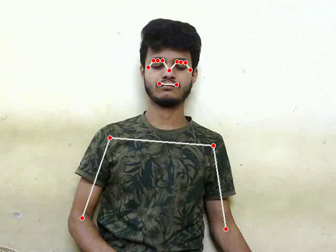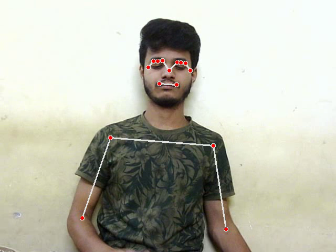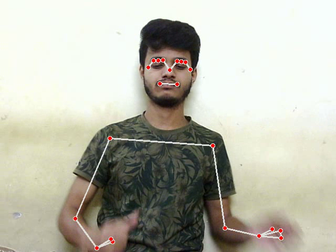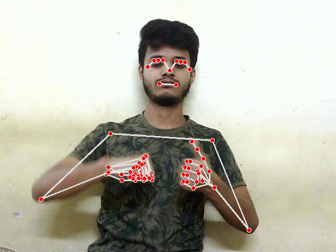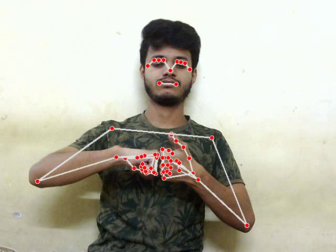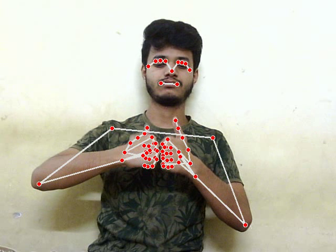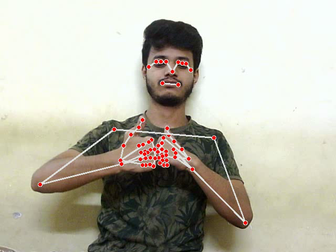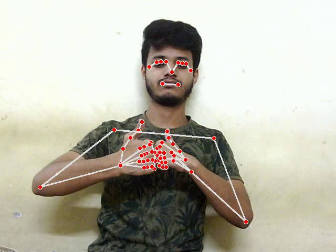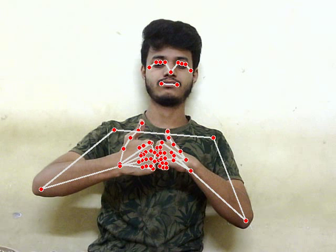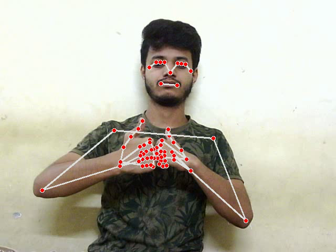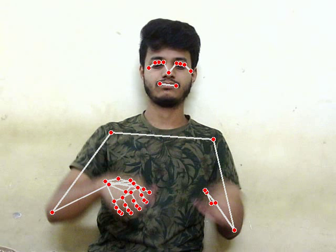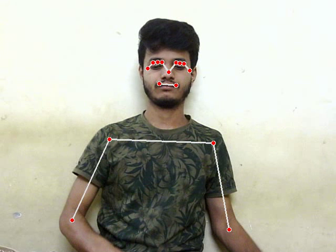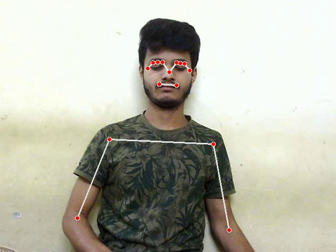how